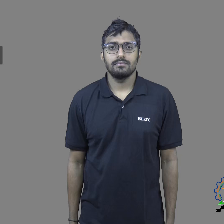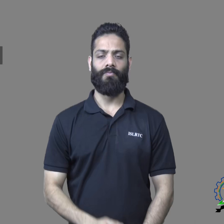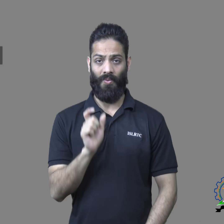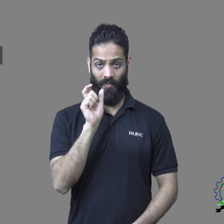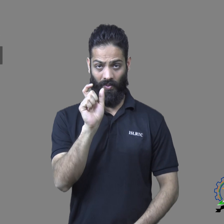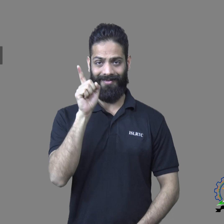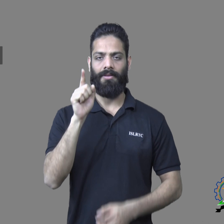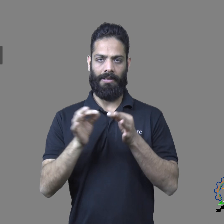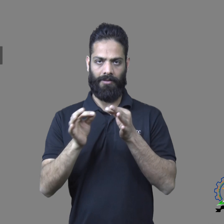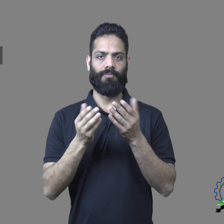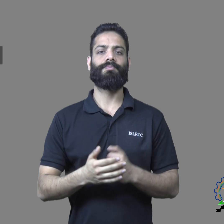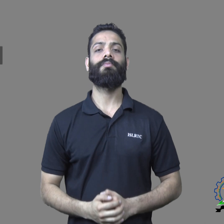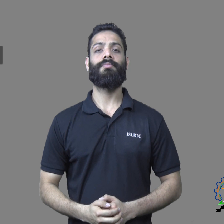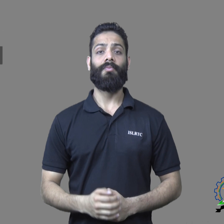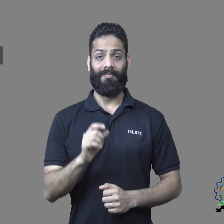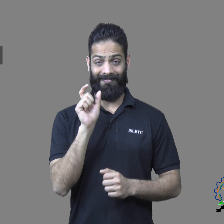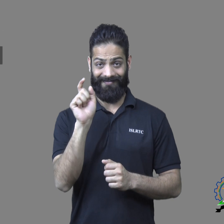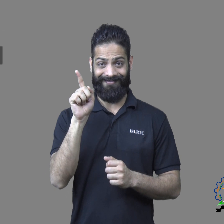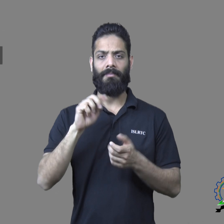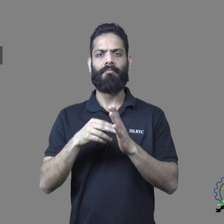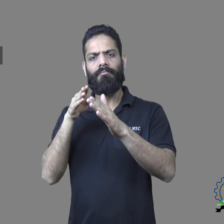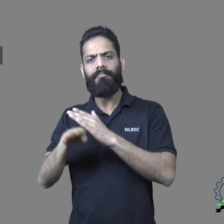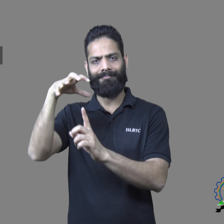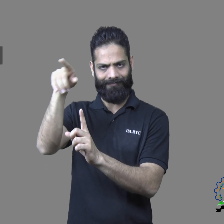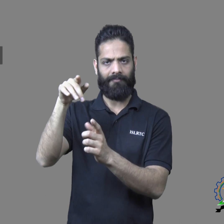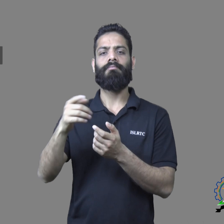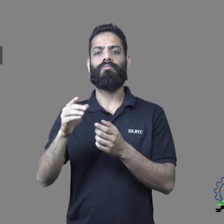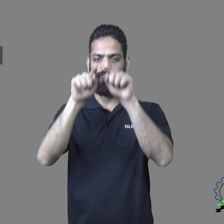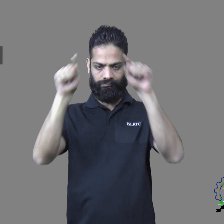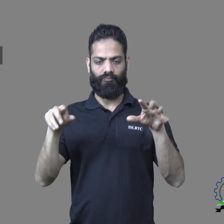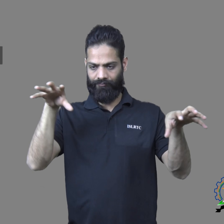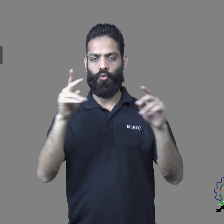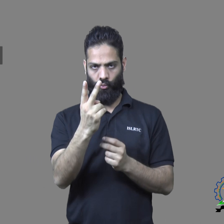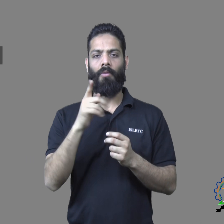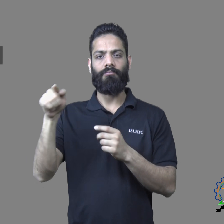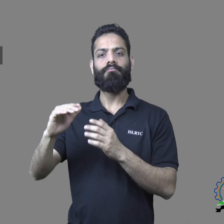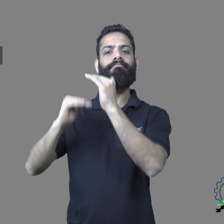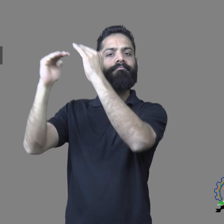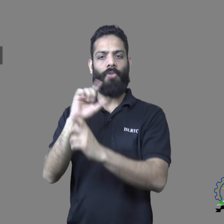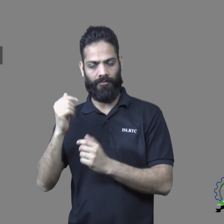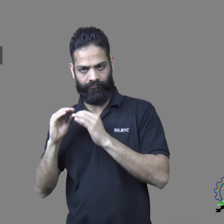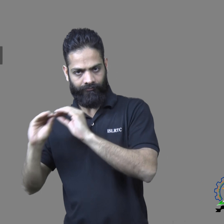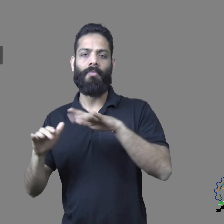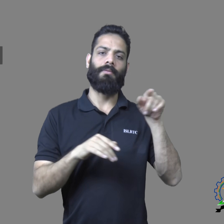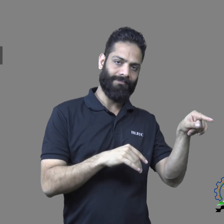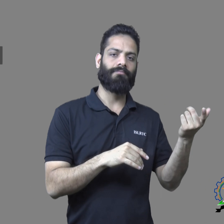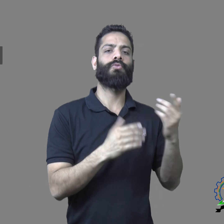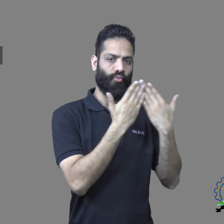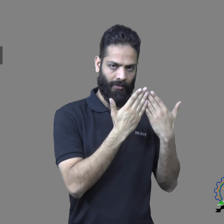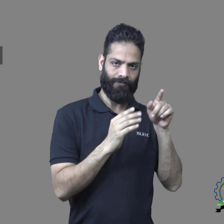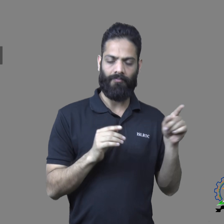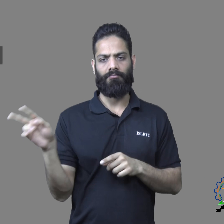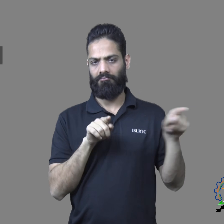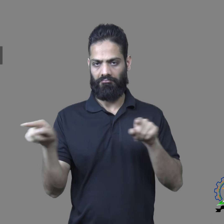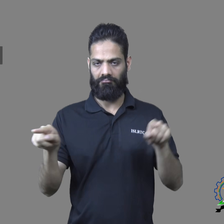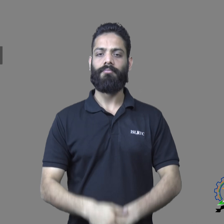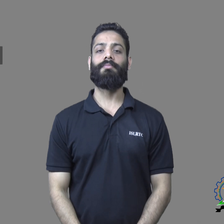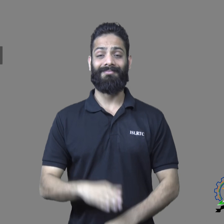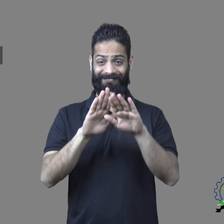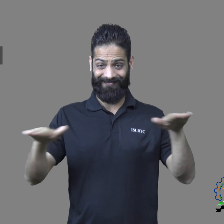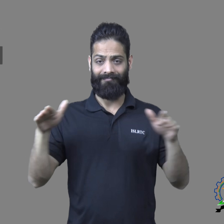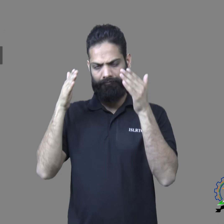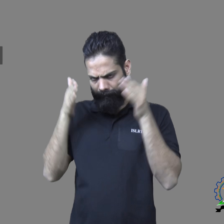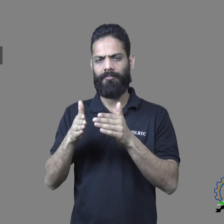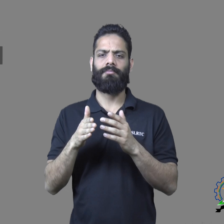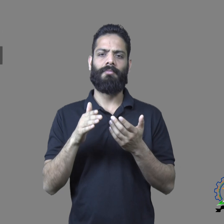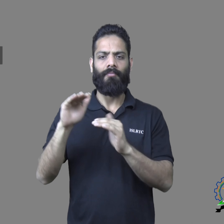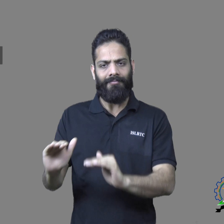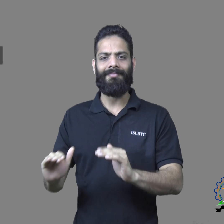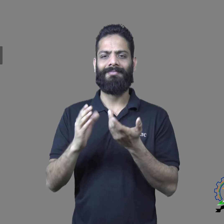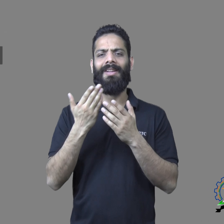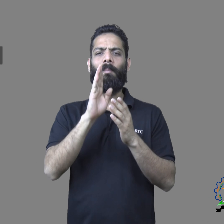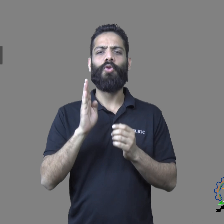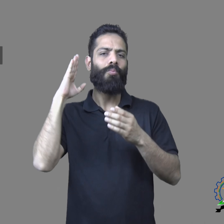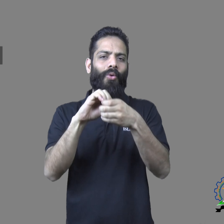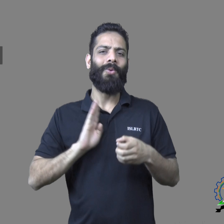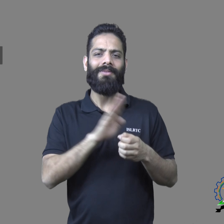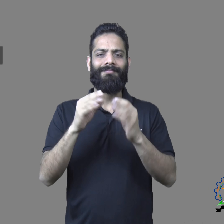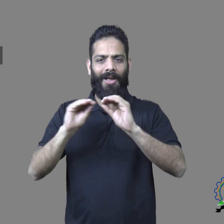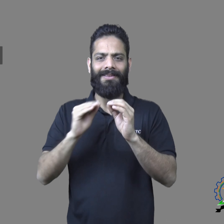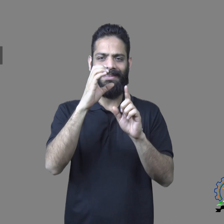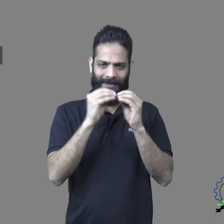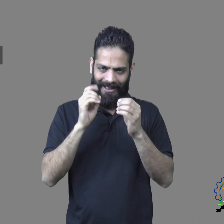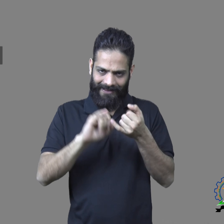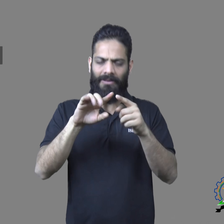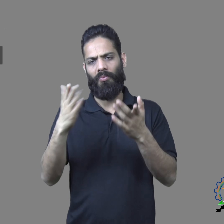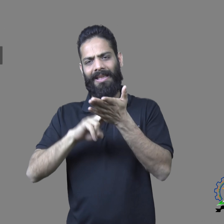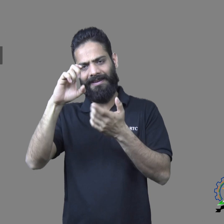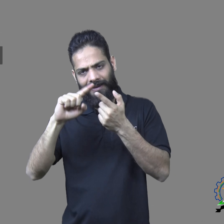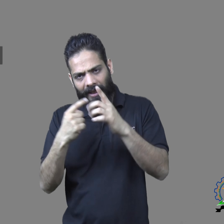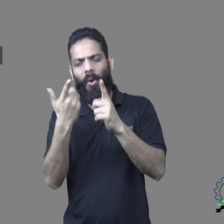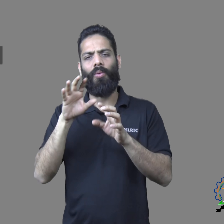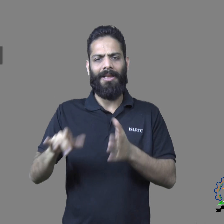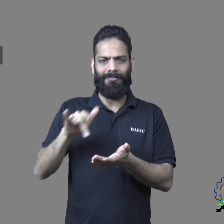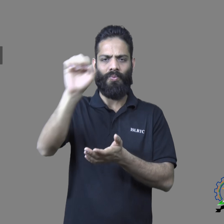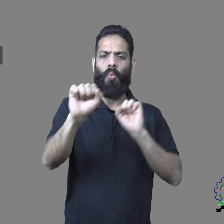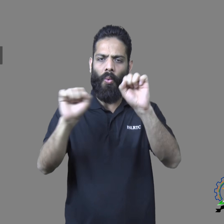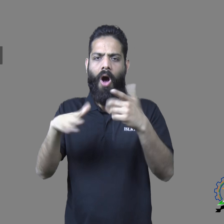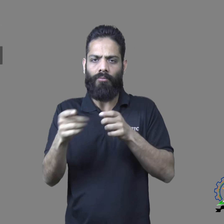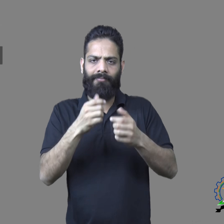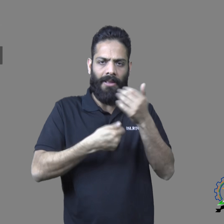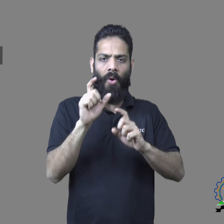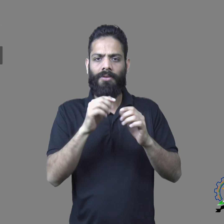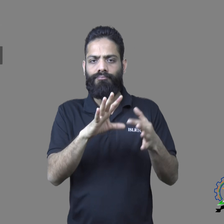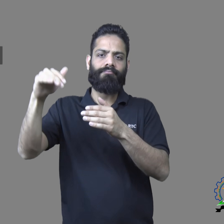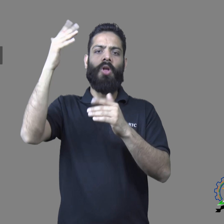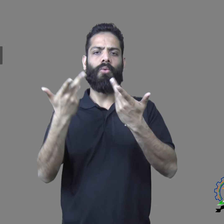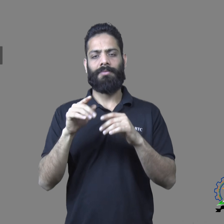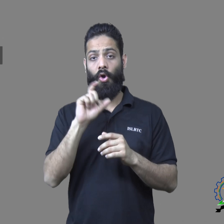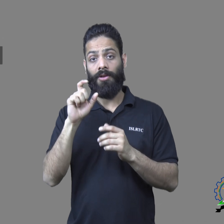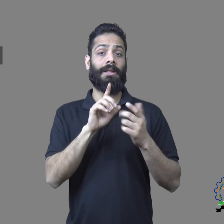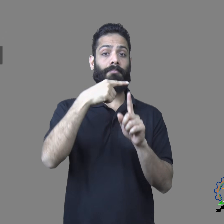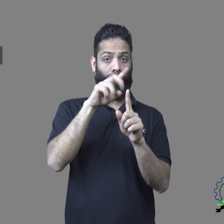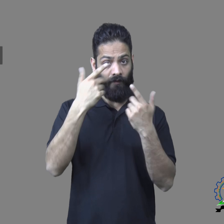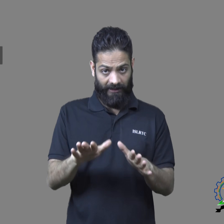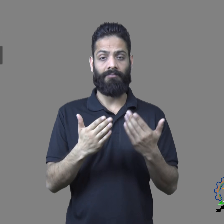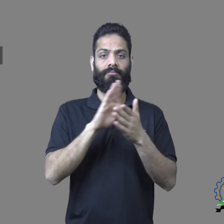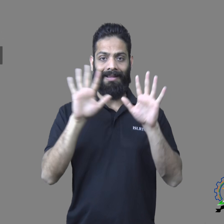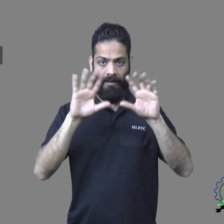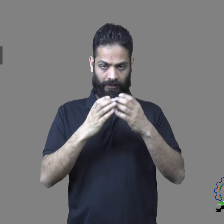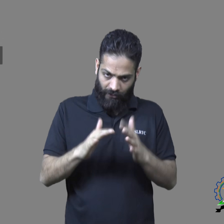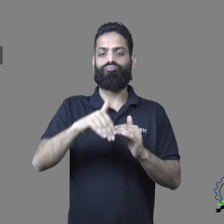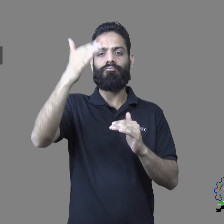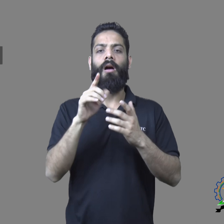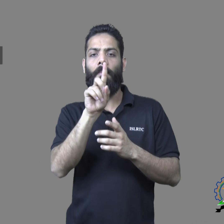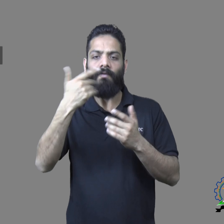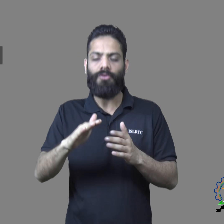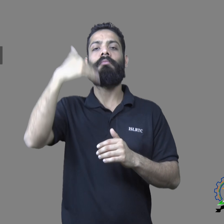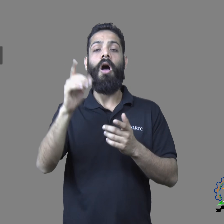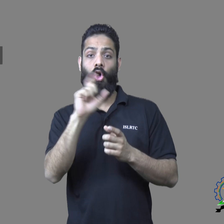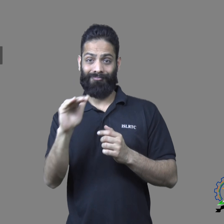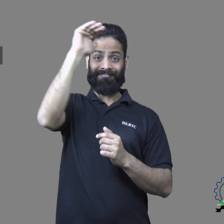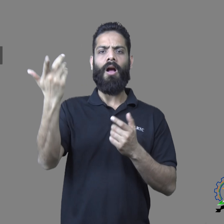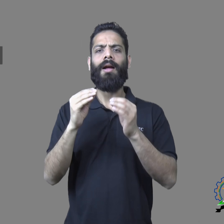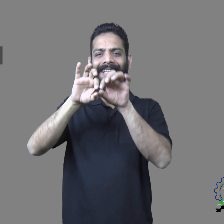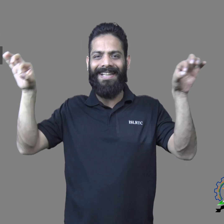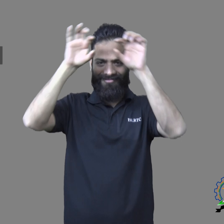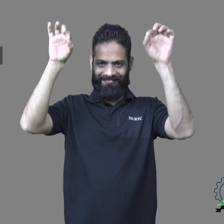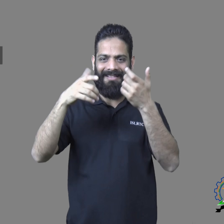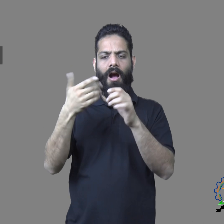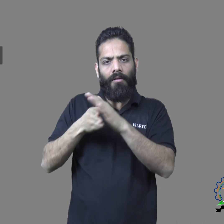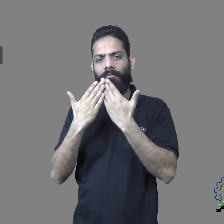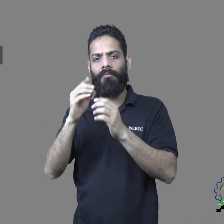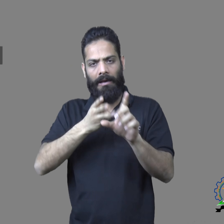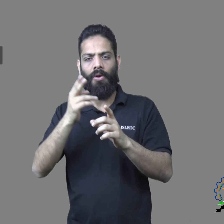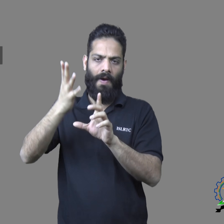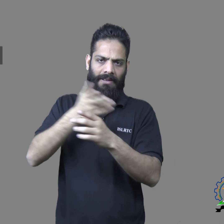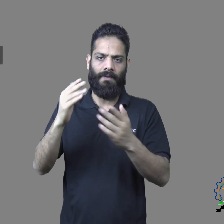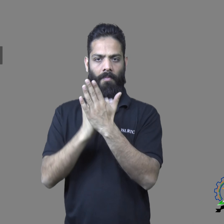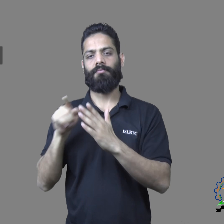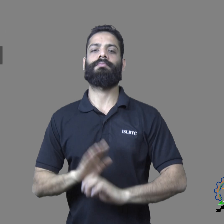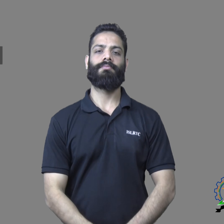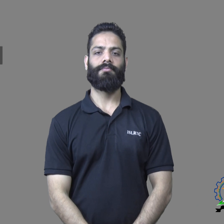Mhrd - Explanation